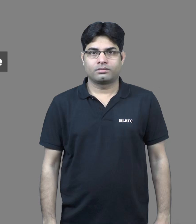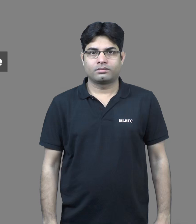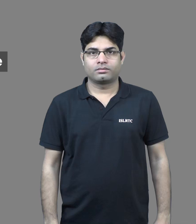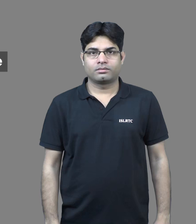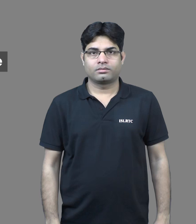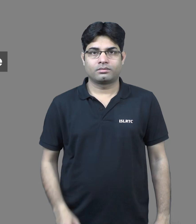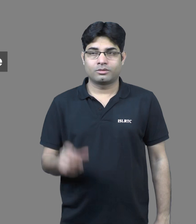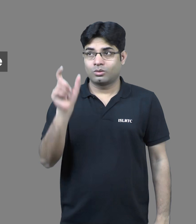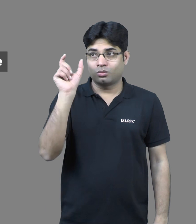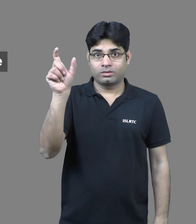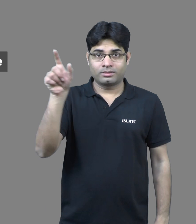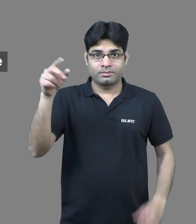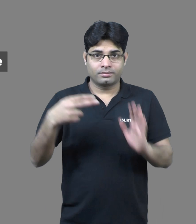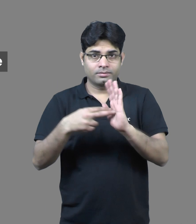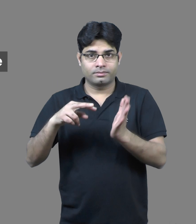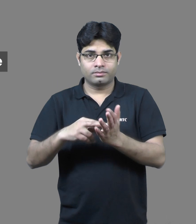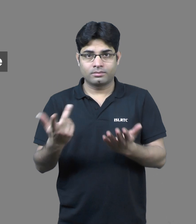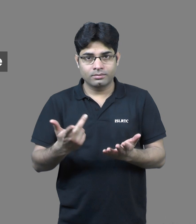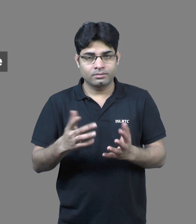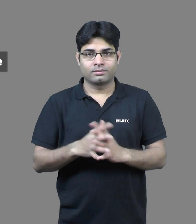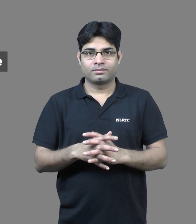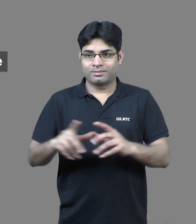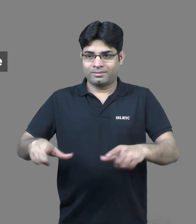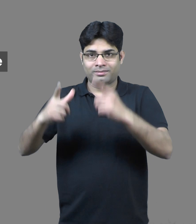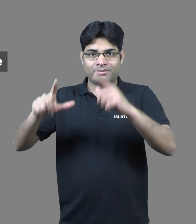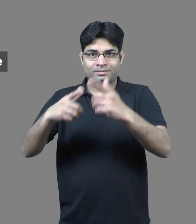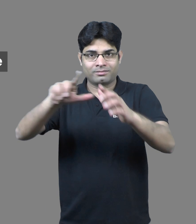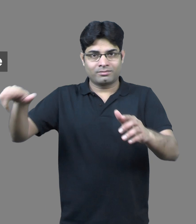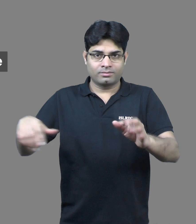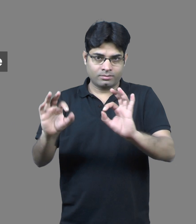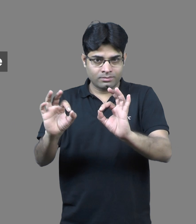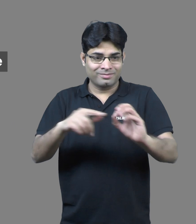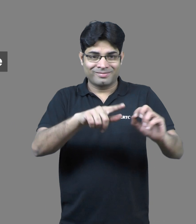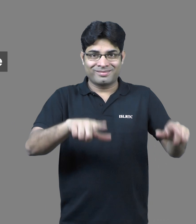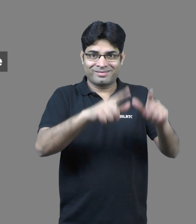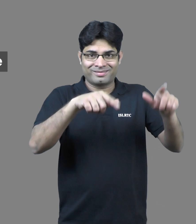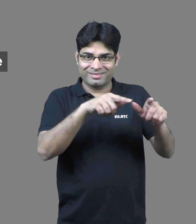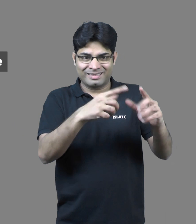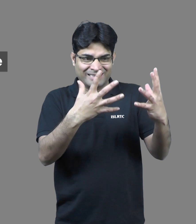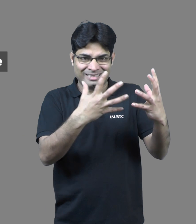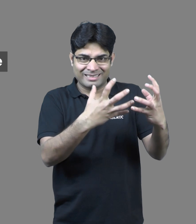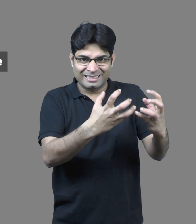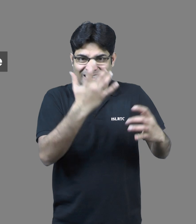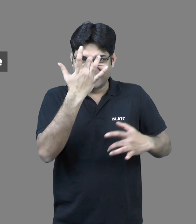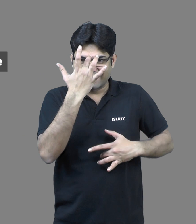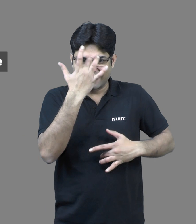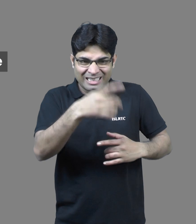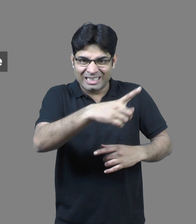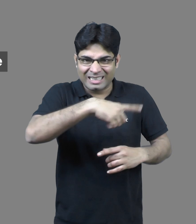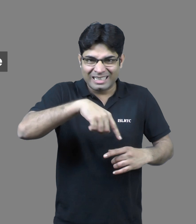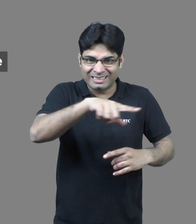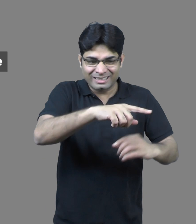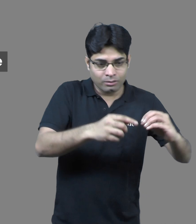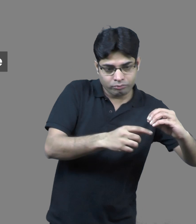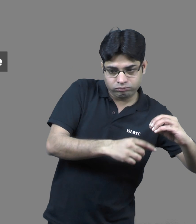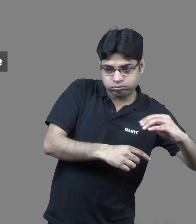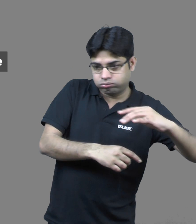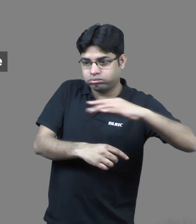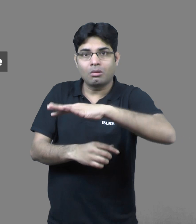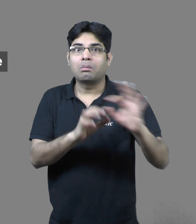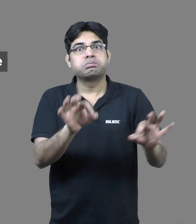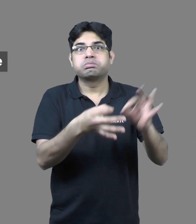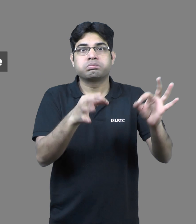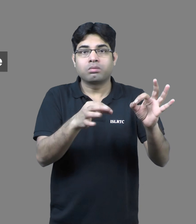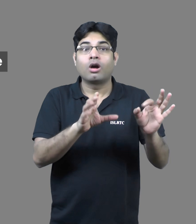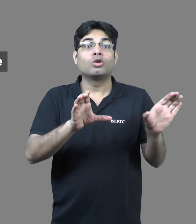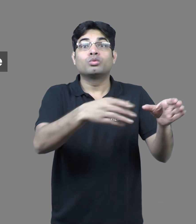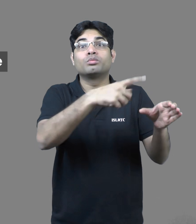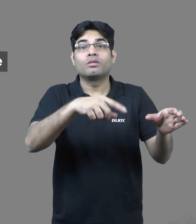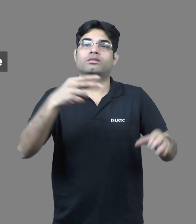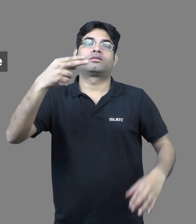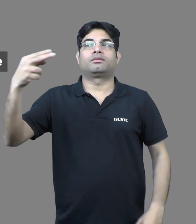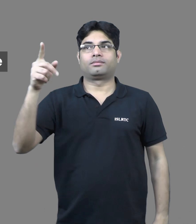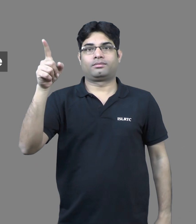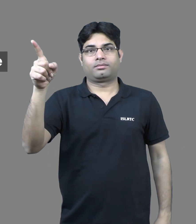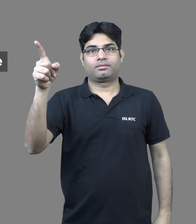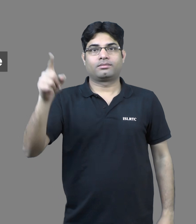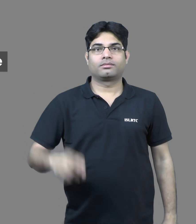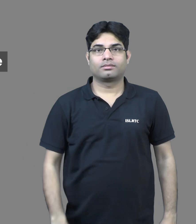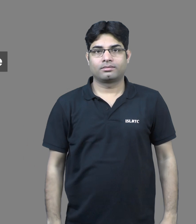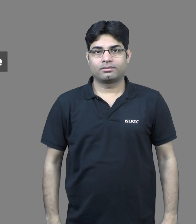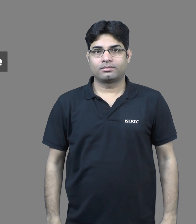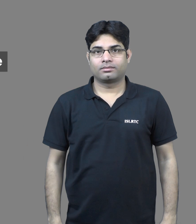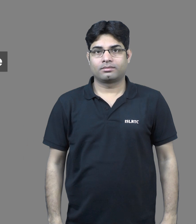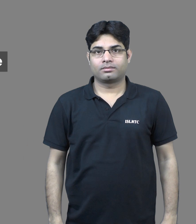Non Infectious Disease